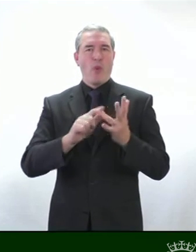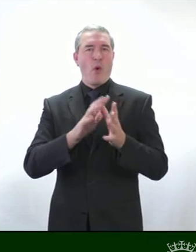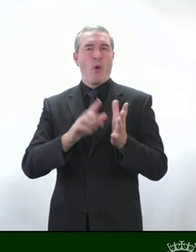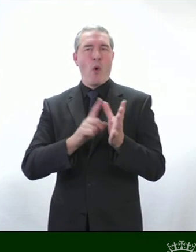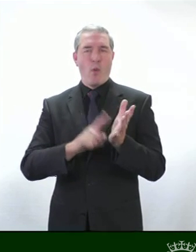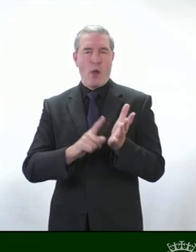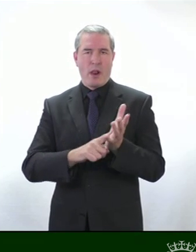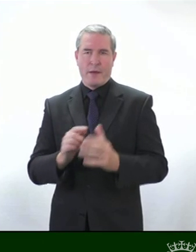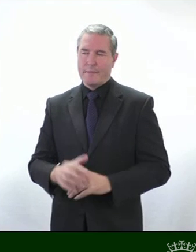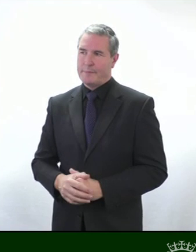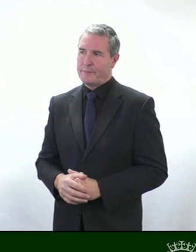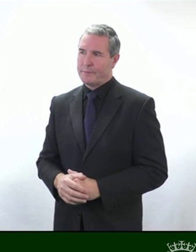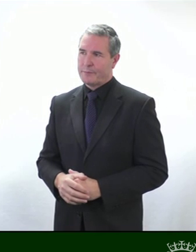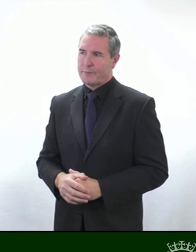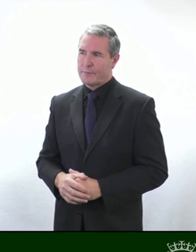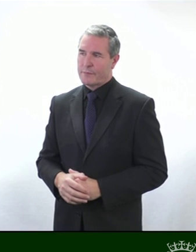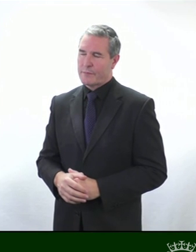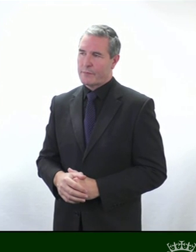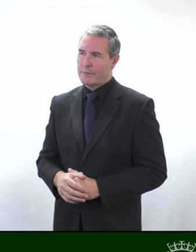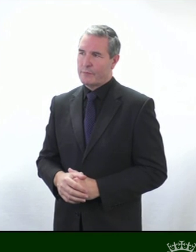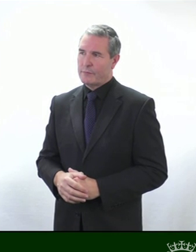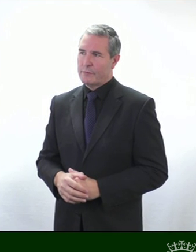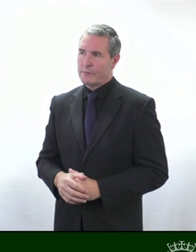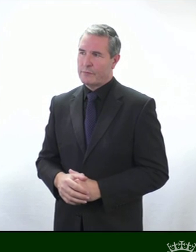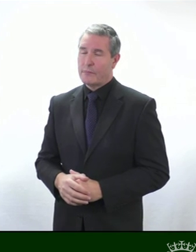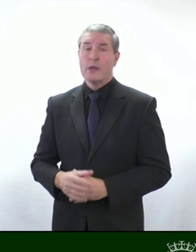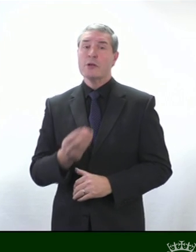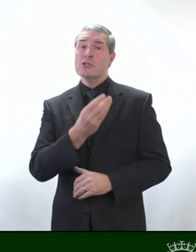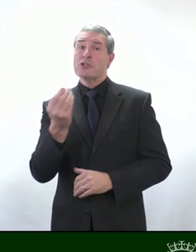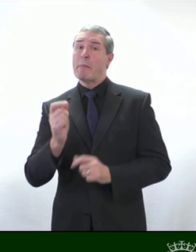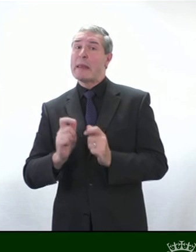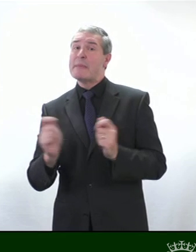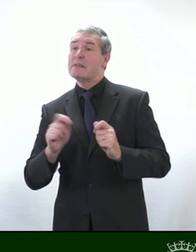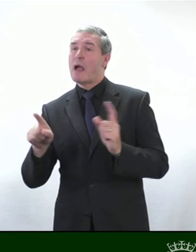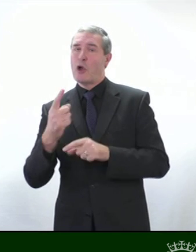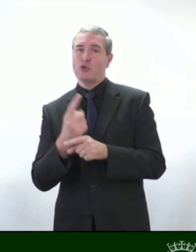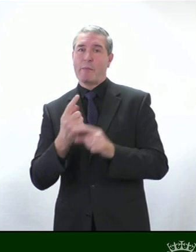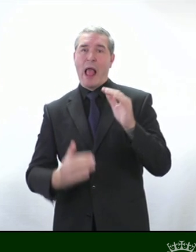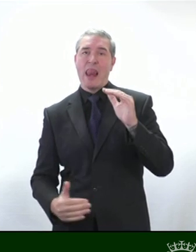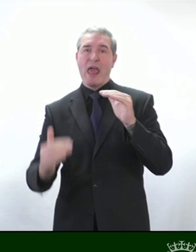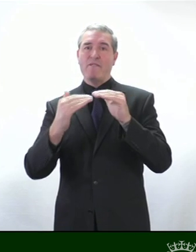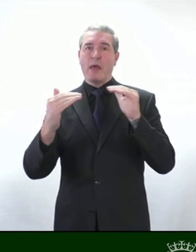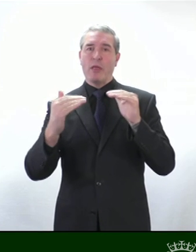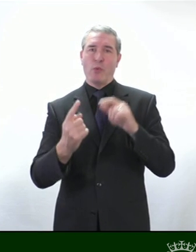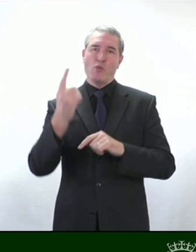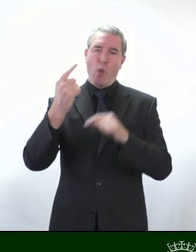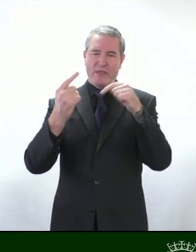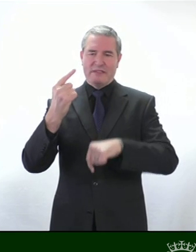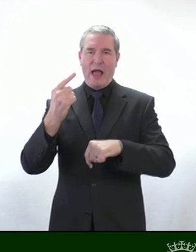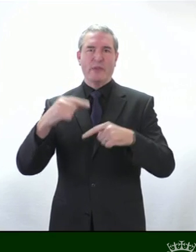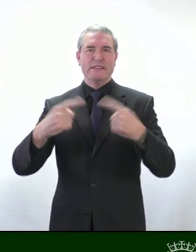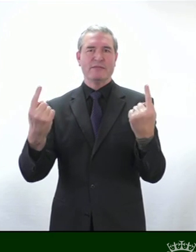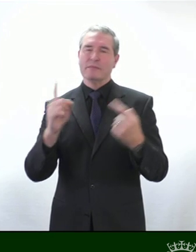Some in the media discuss levelling up only through the prism of the north-south divide.